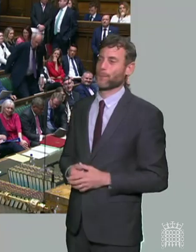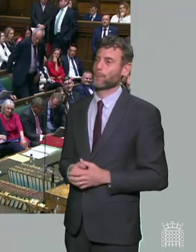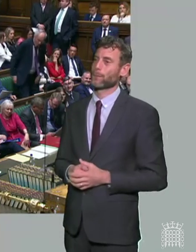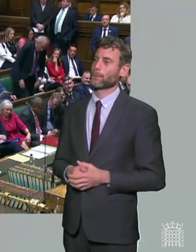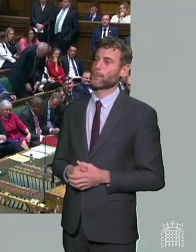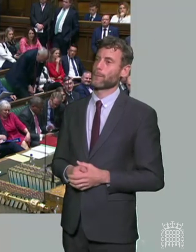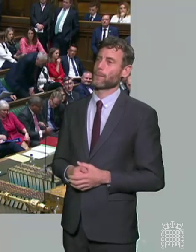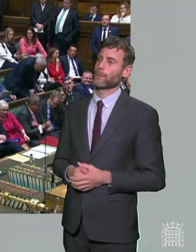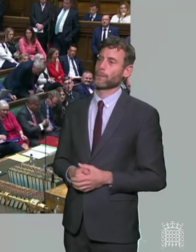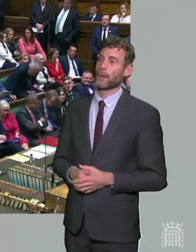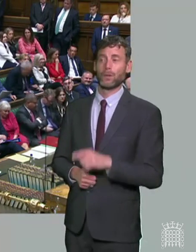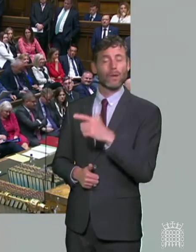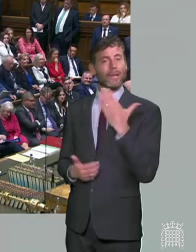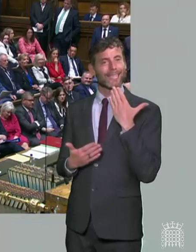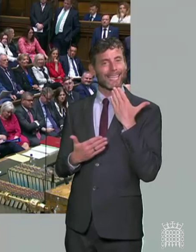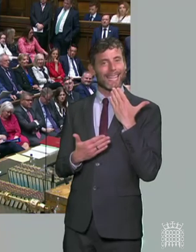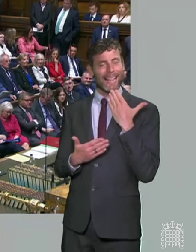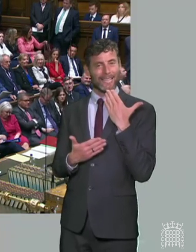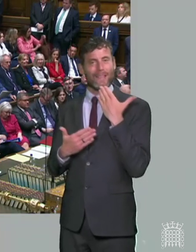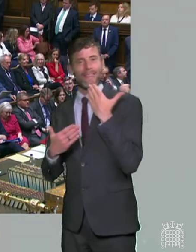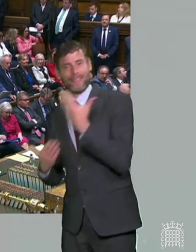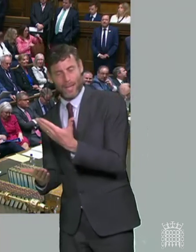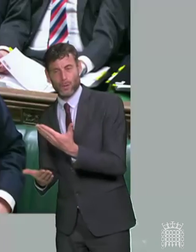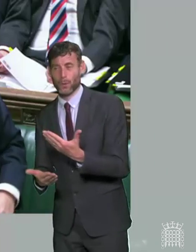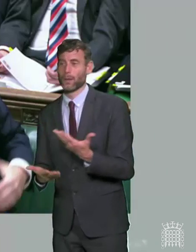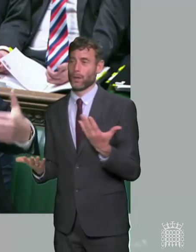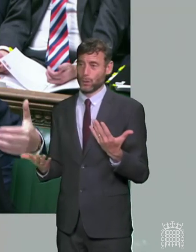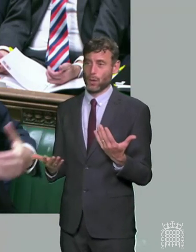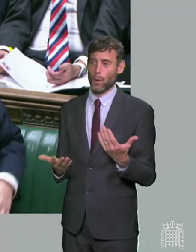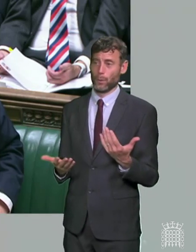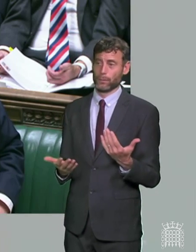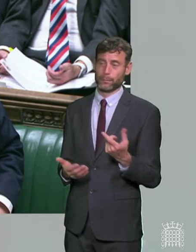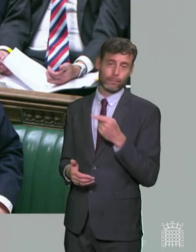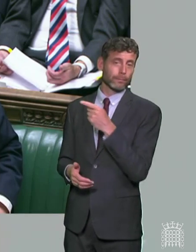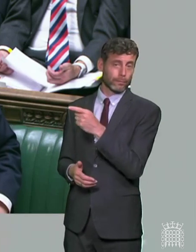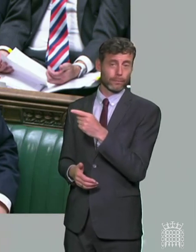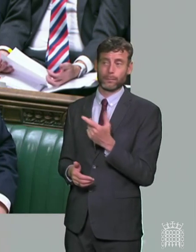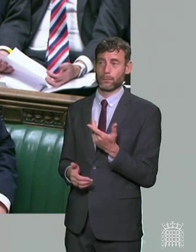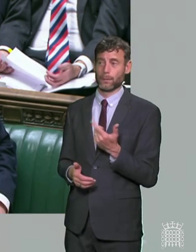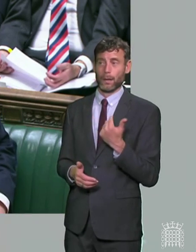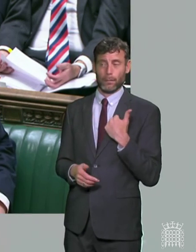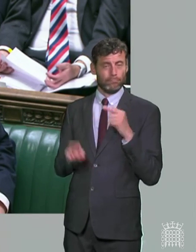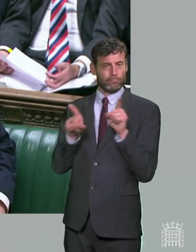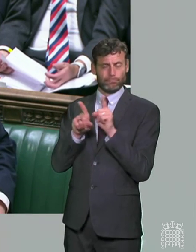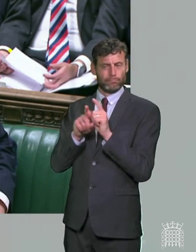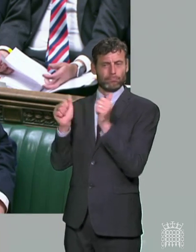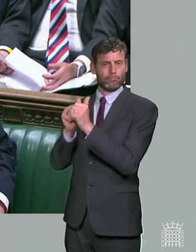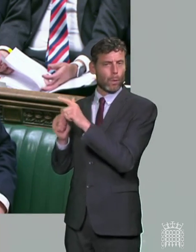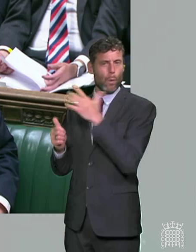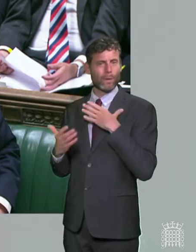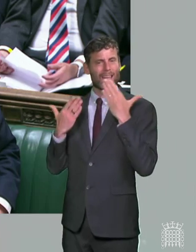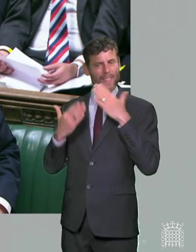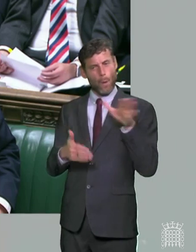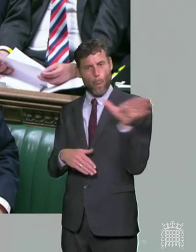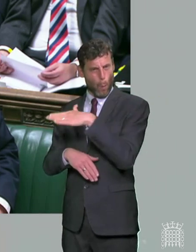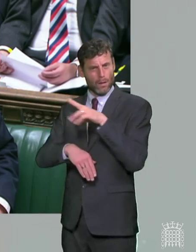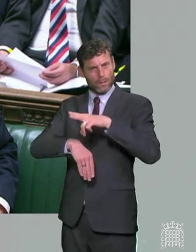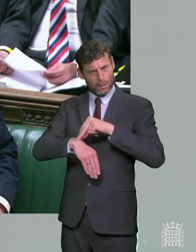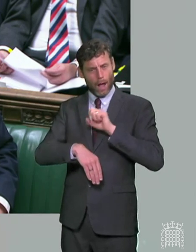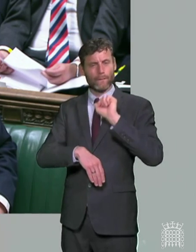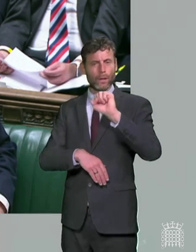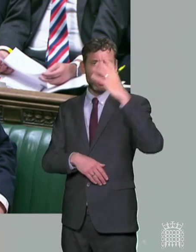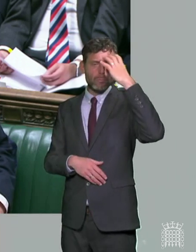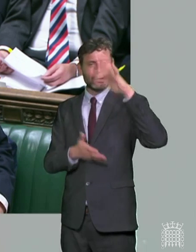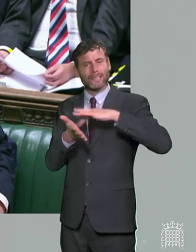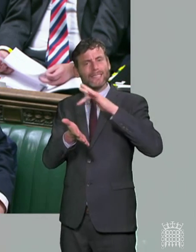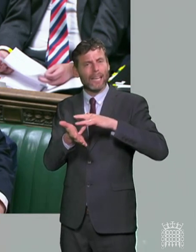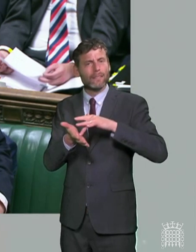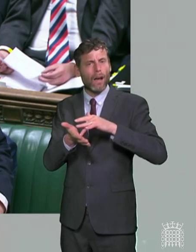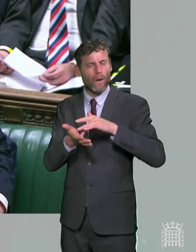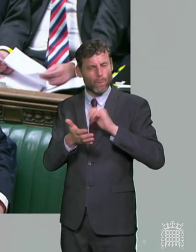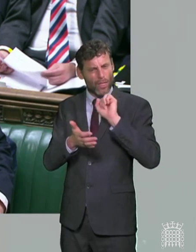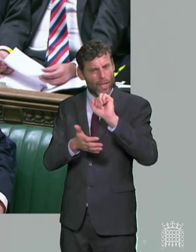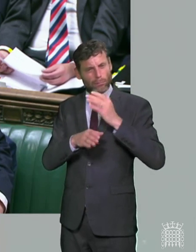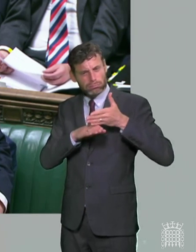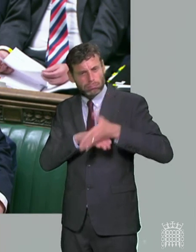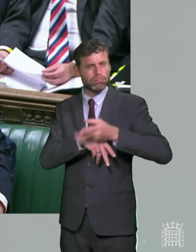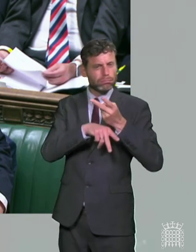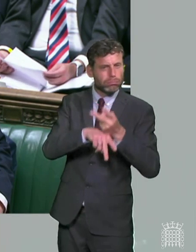I thank my honourable Friend, who, among his many other distinctions, is my Member of Parliament, and I join him in thanking the entire team at the Princes Centre for everything that they do.